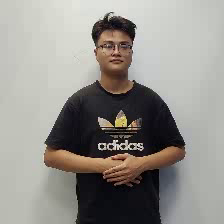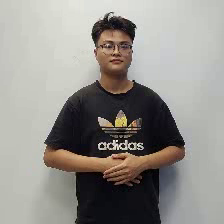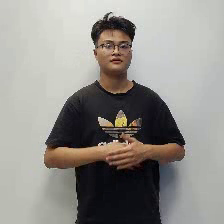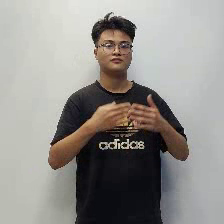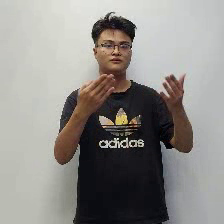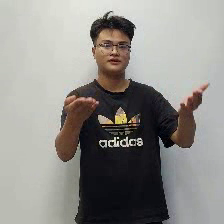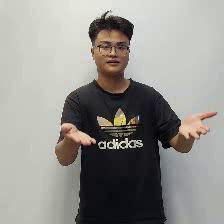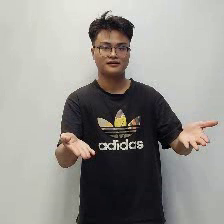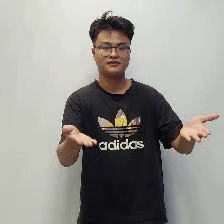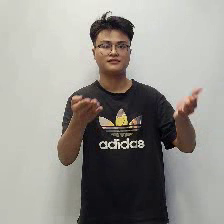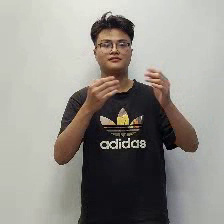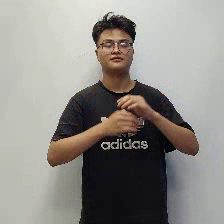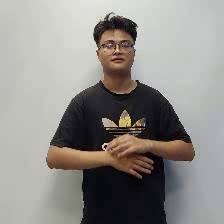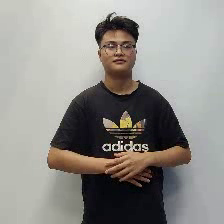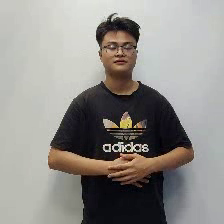Hôm nay